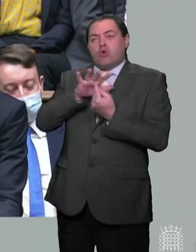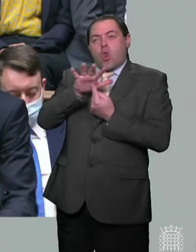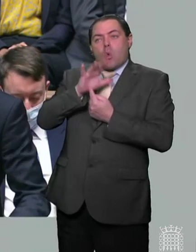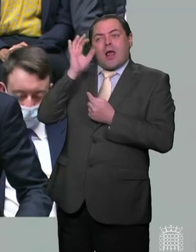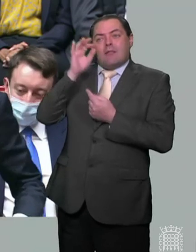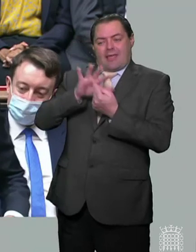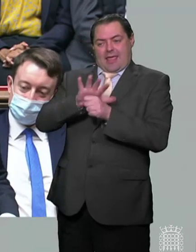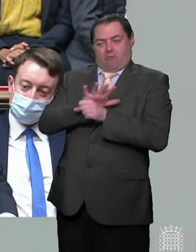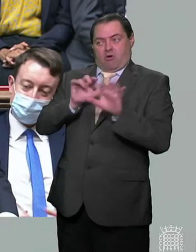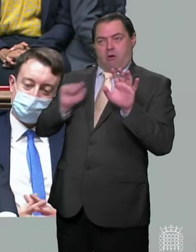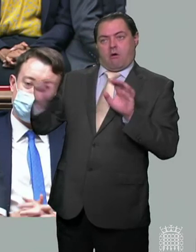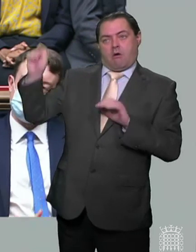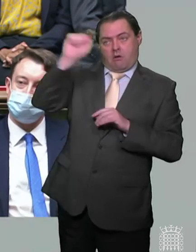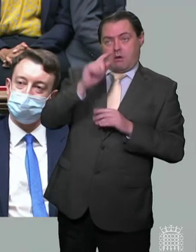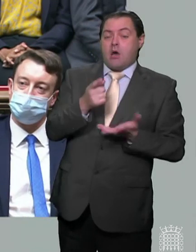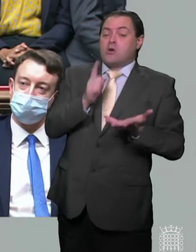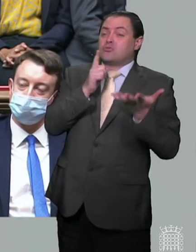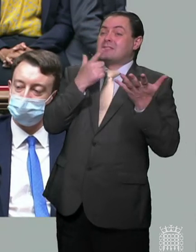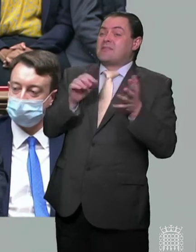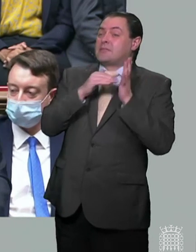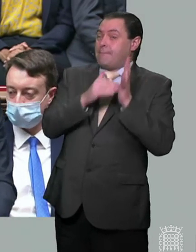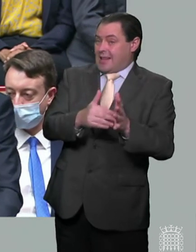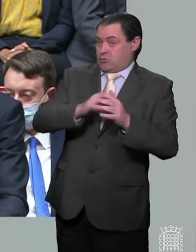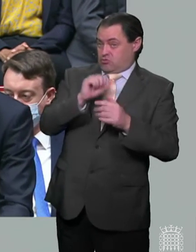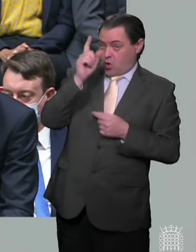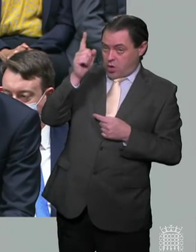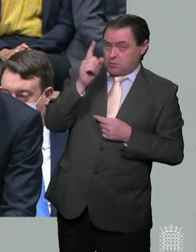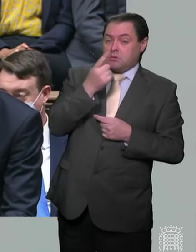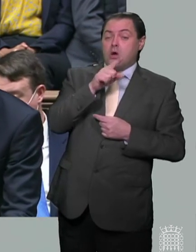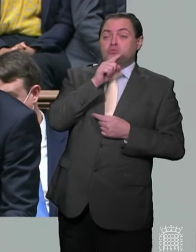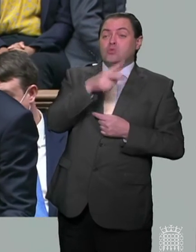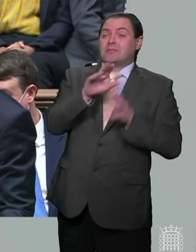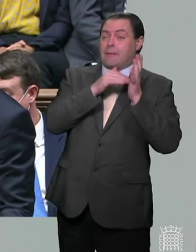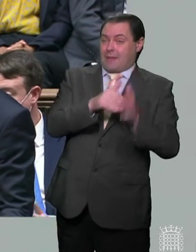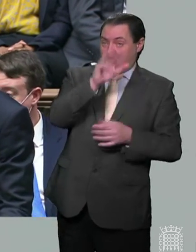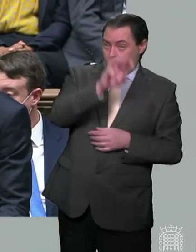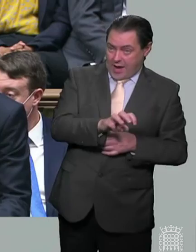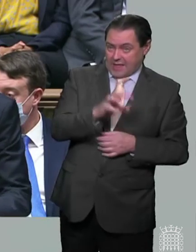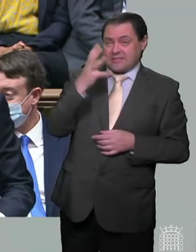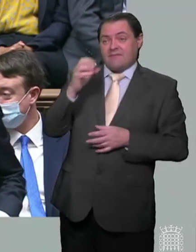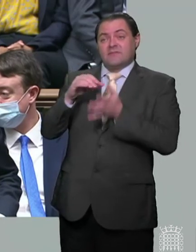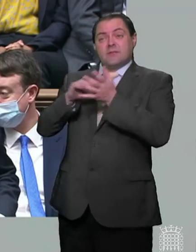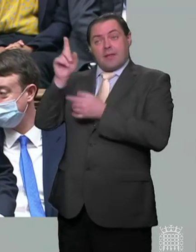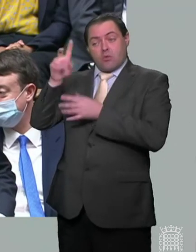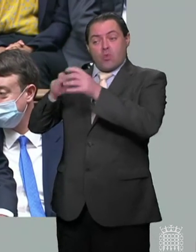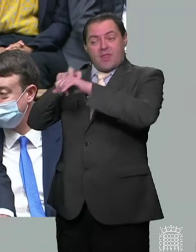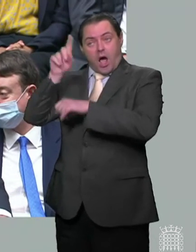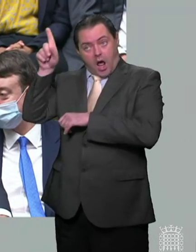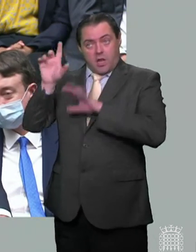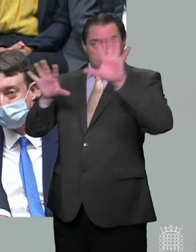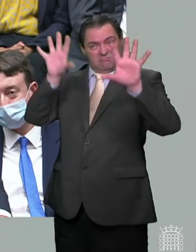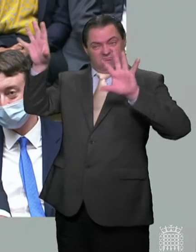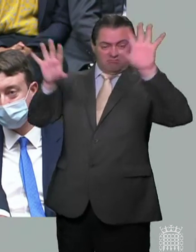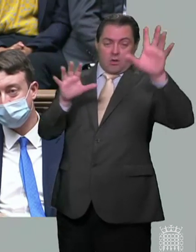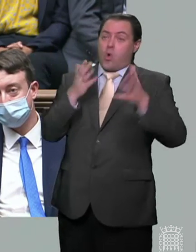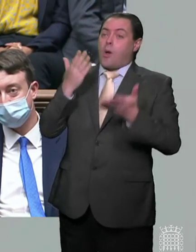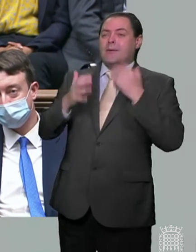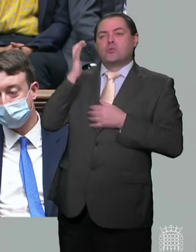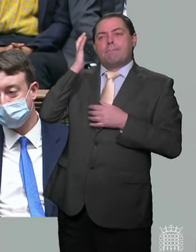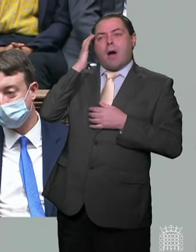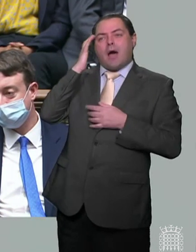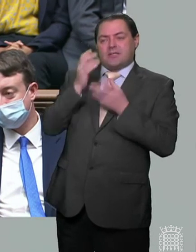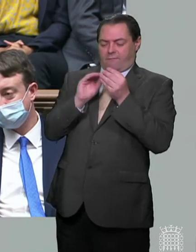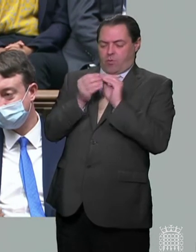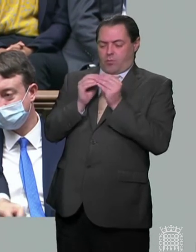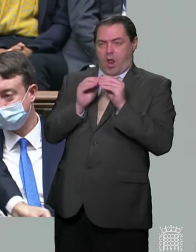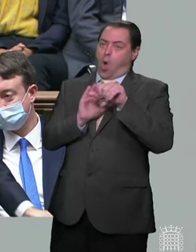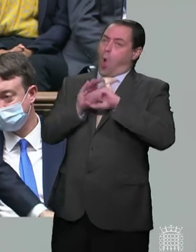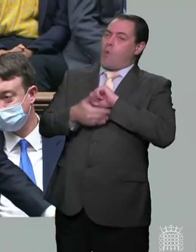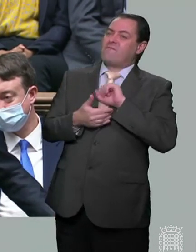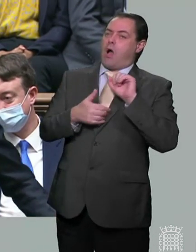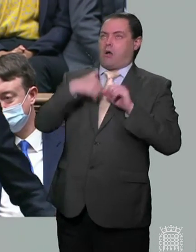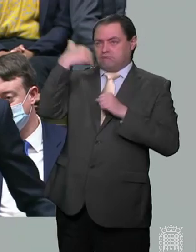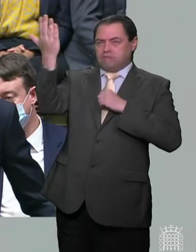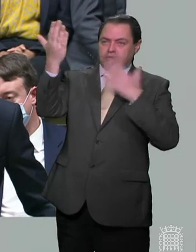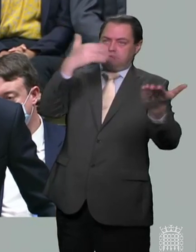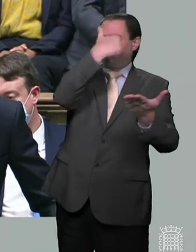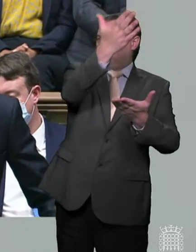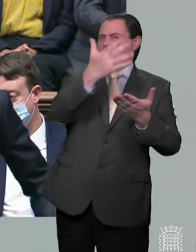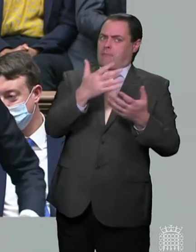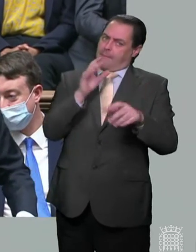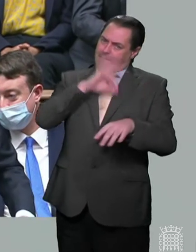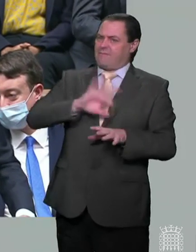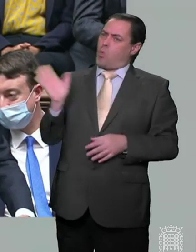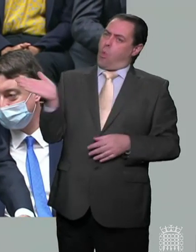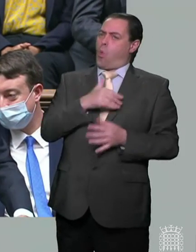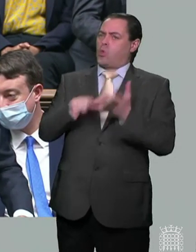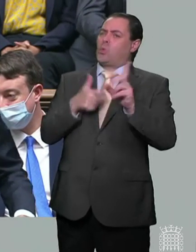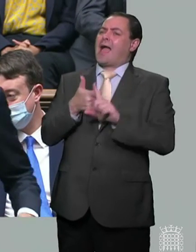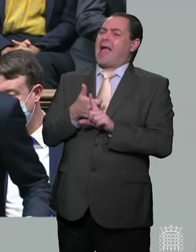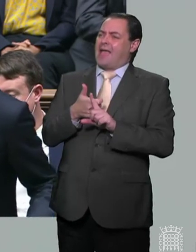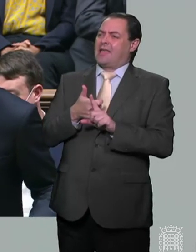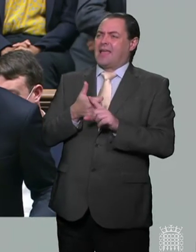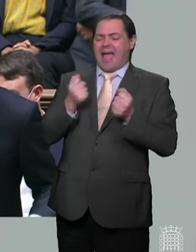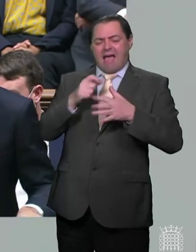With £170 million in Scotland, £120 million in Wales, and £50 million in Northern Ireland—more than their Barnett shares—this will benefit the whole United Kingdom.